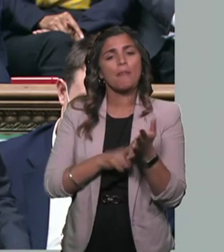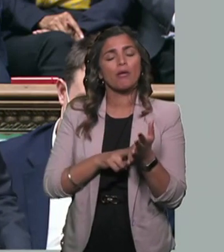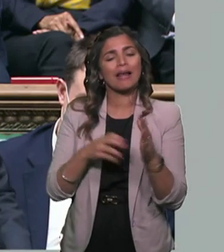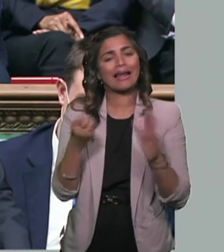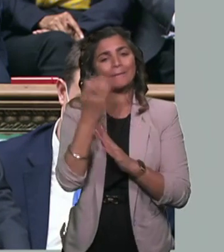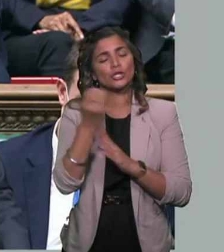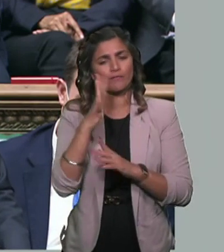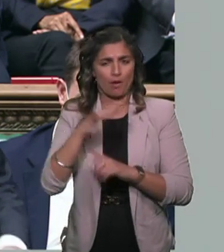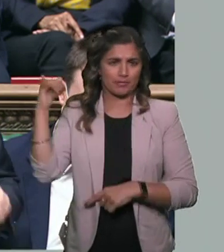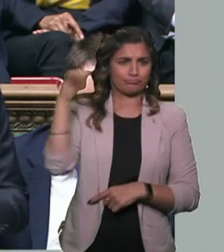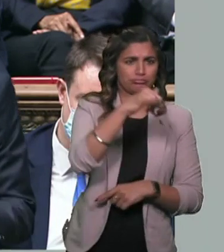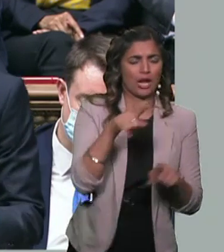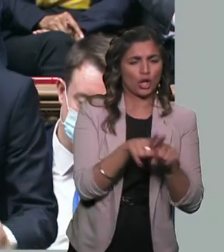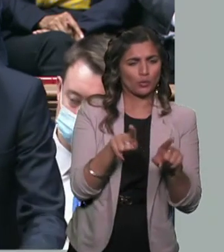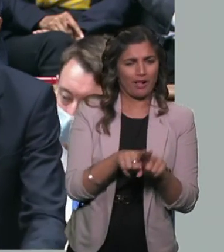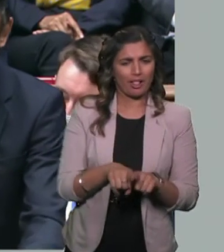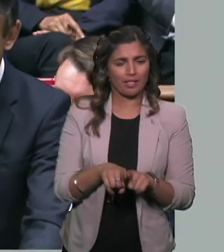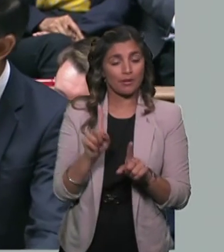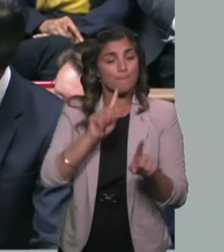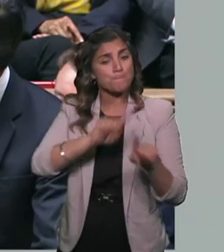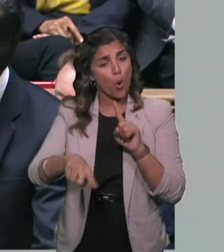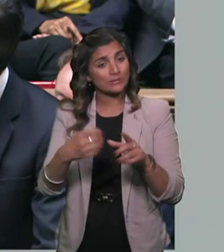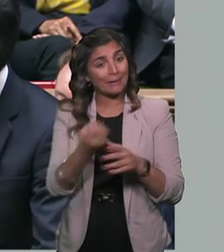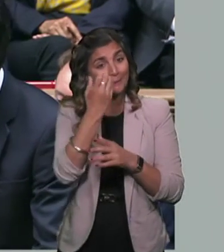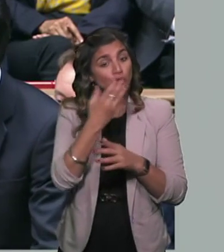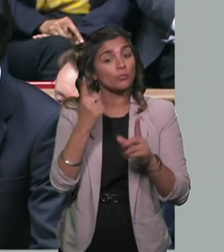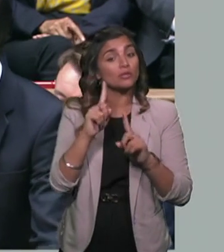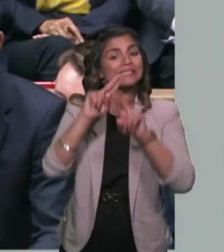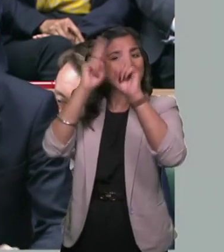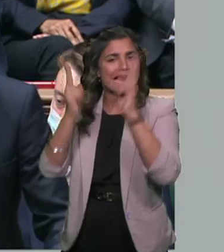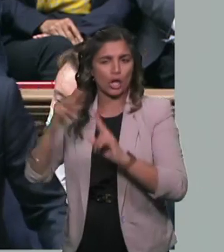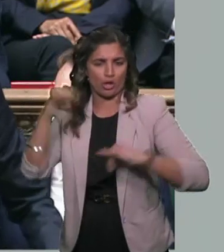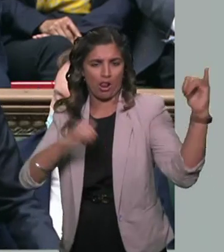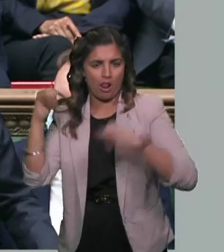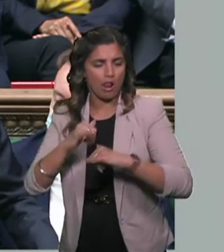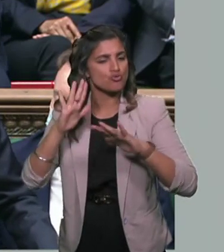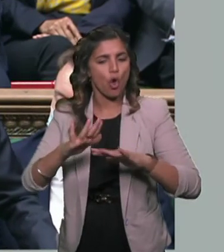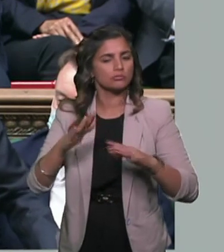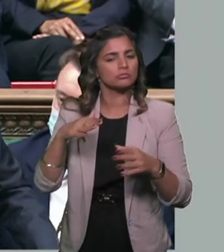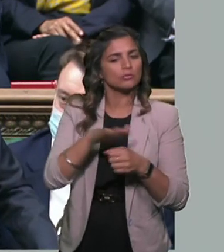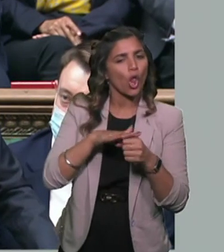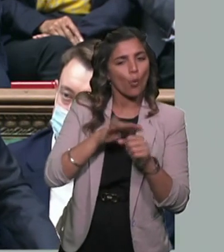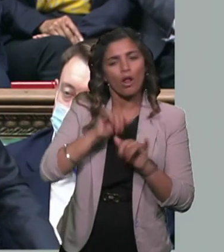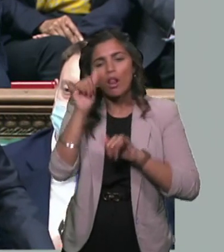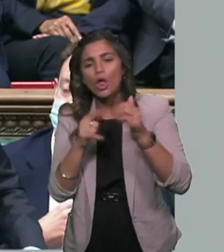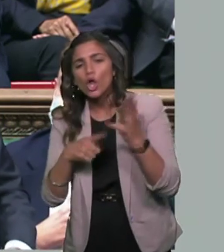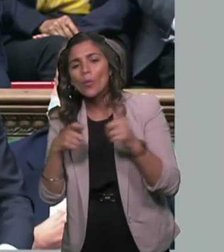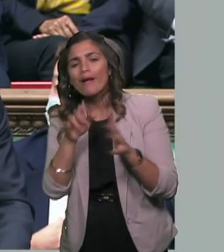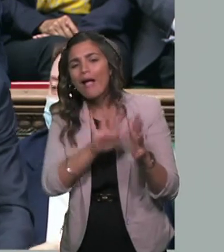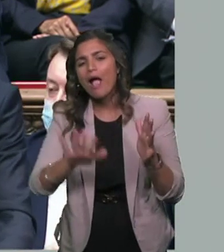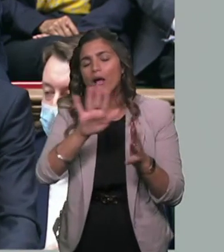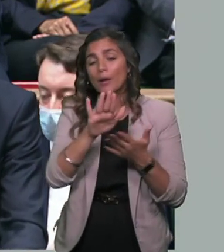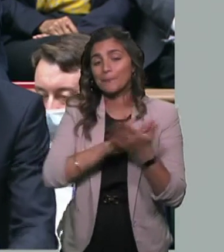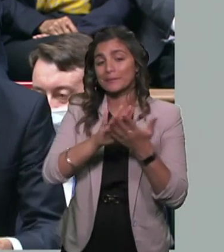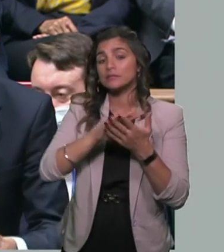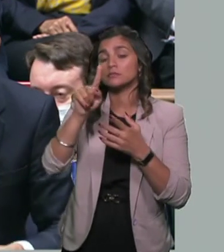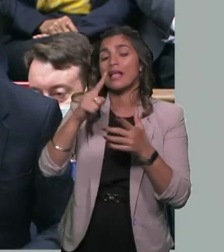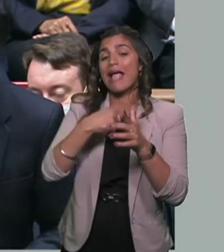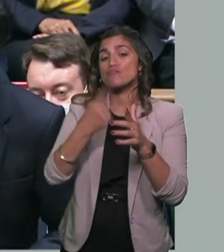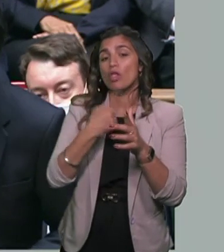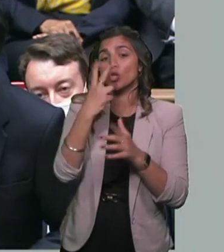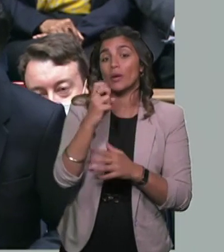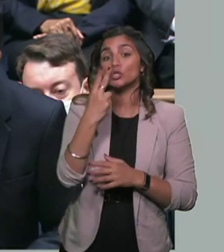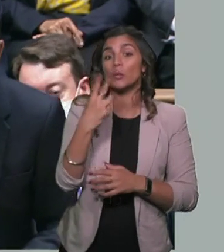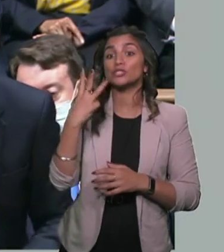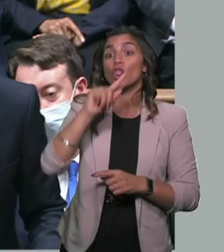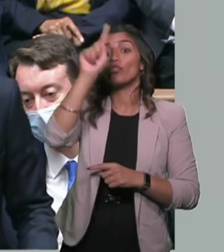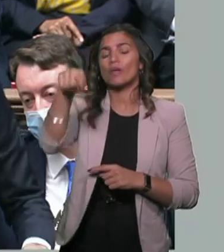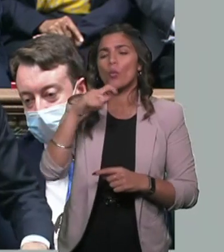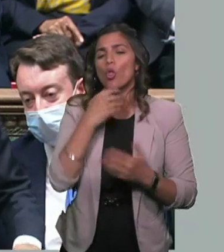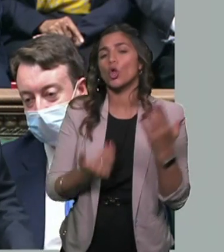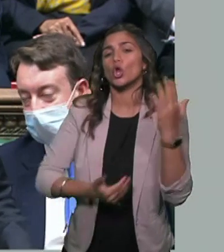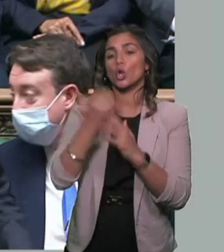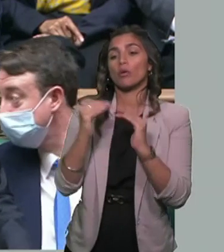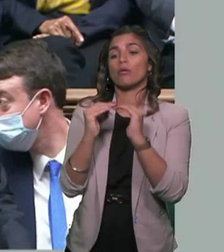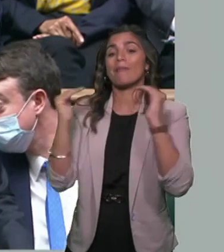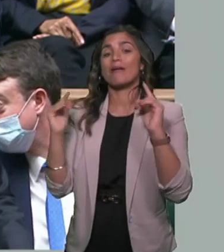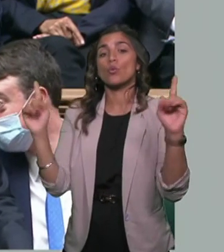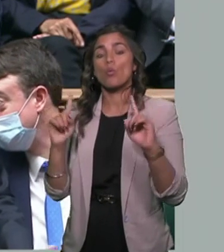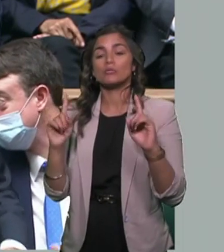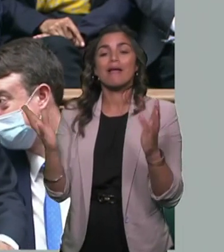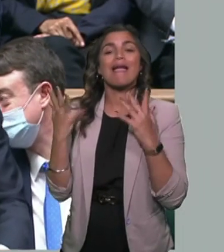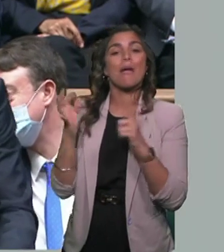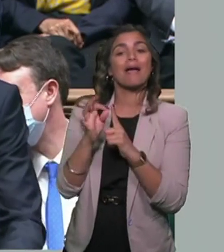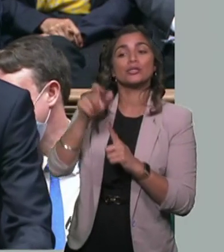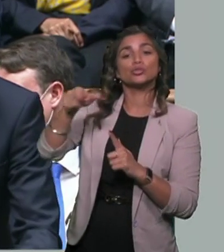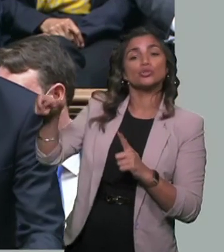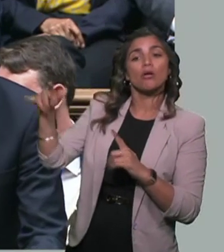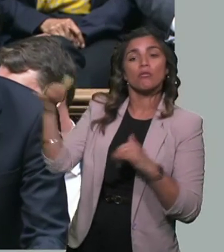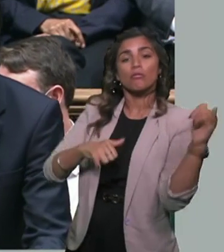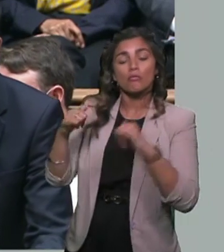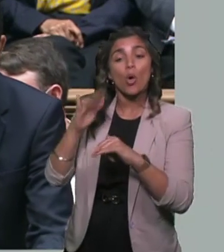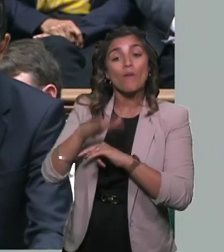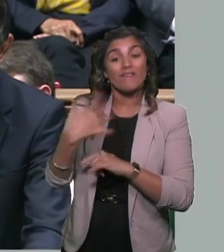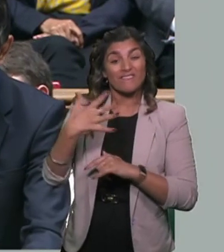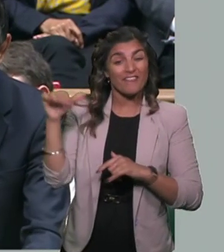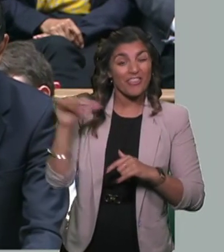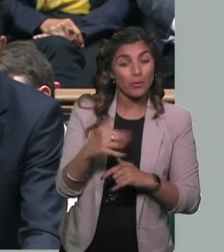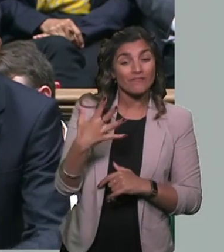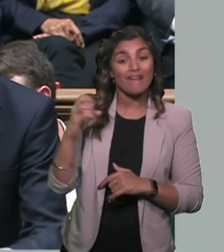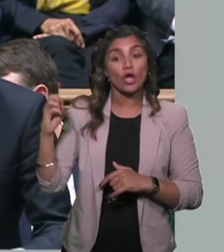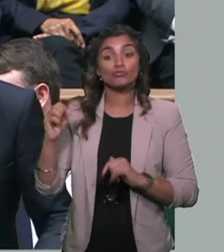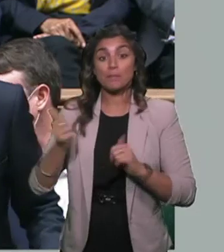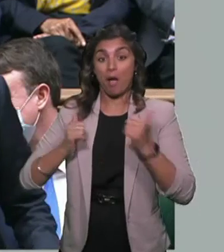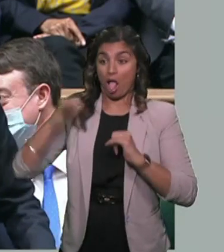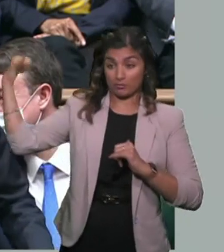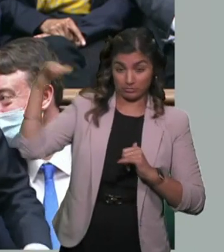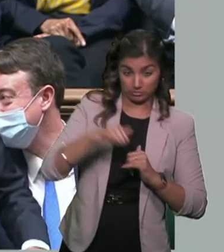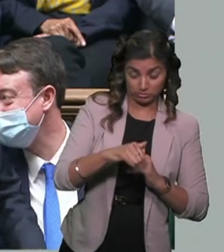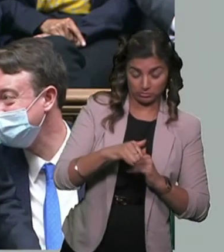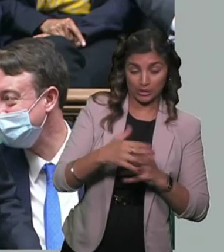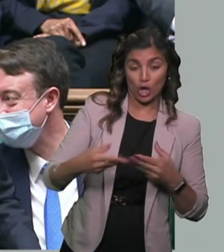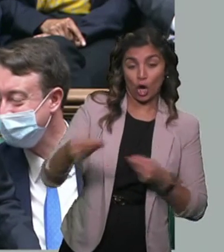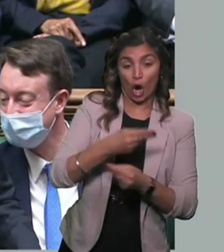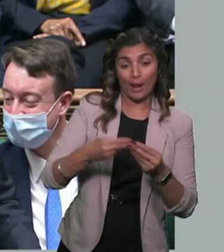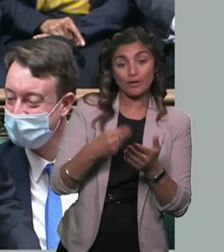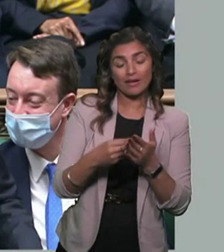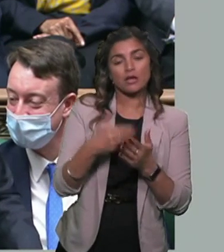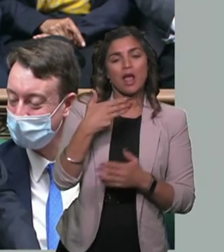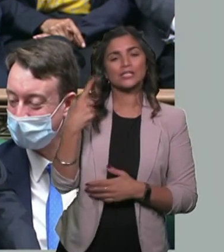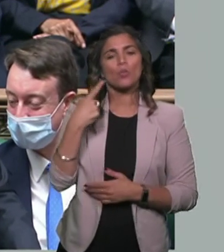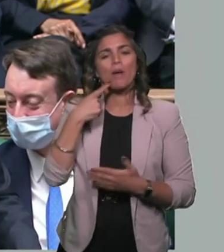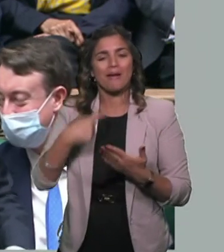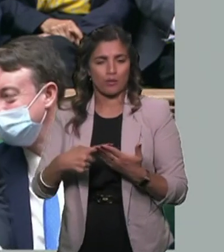Most emissions come from international rather than domestic aviation, so we are introducing, from April 2023, a new ultra-long-haul band in air passenger duty covering flights of over 5,500 miles, with an economy rate of £91.